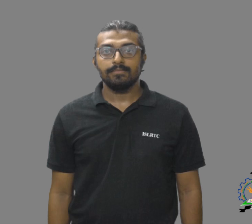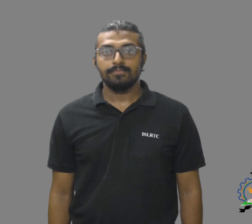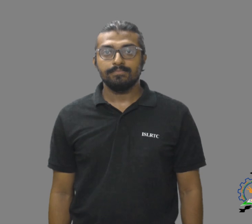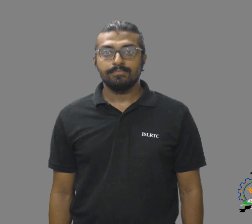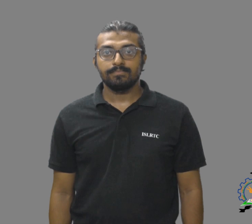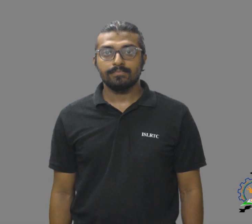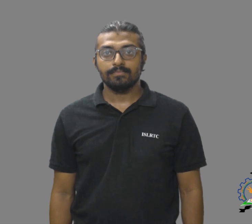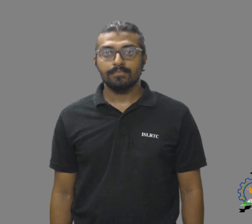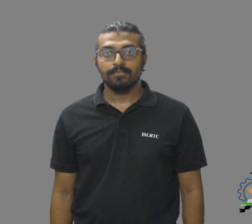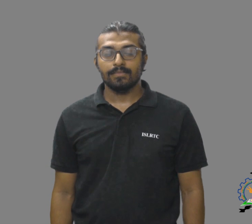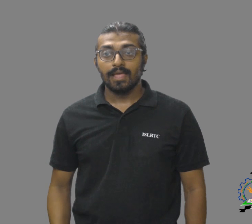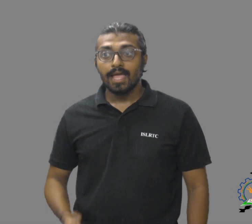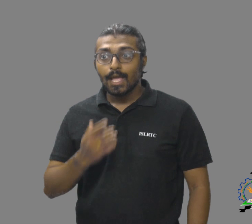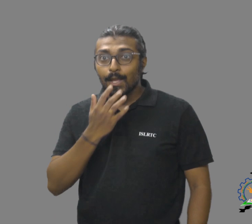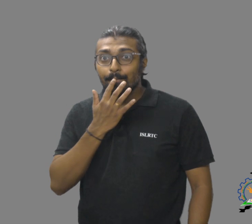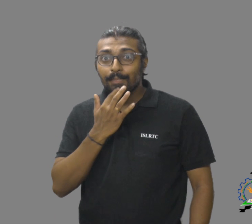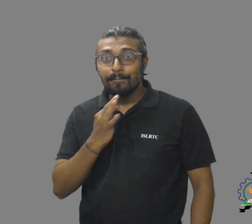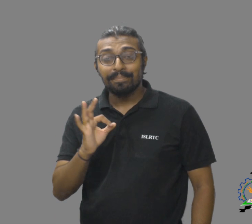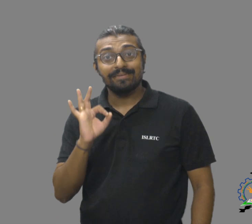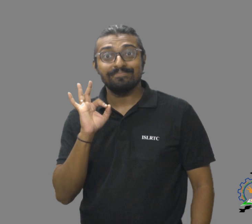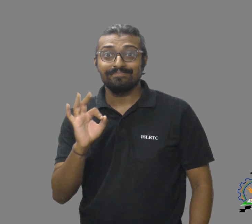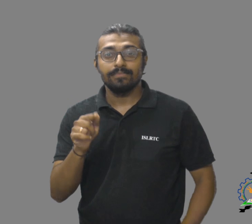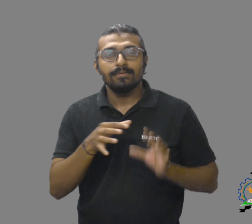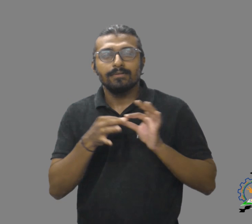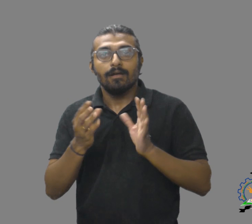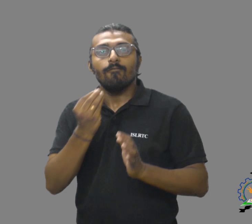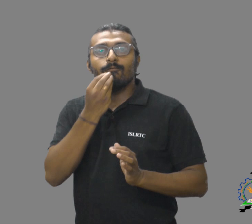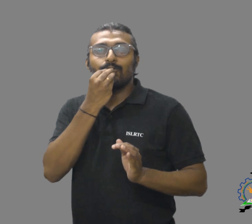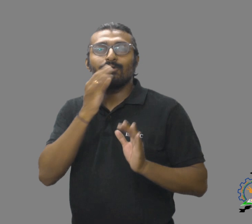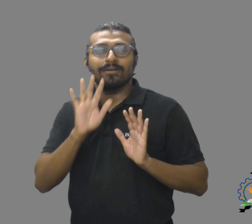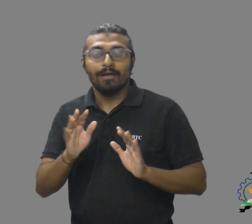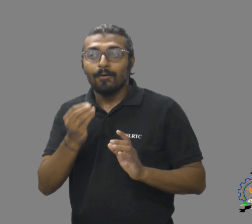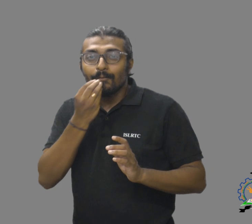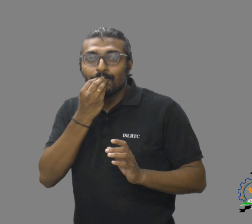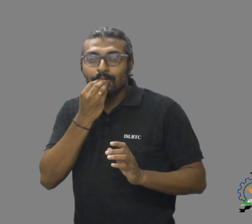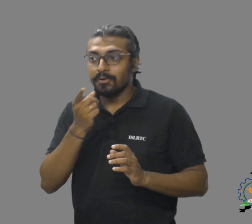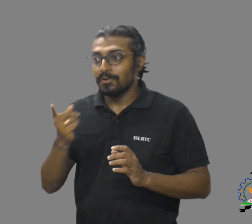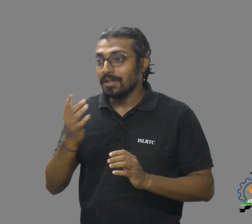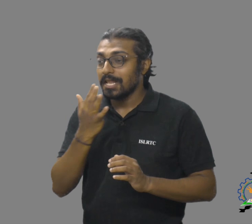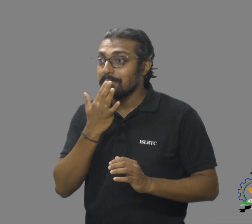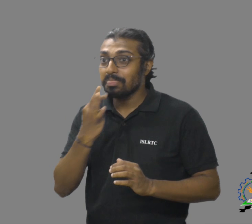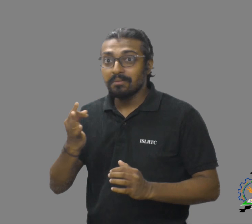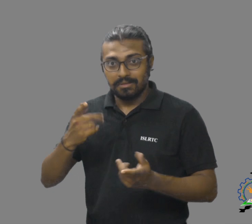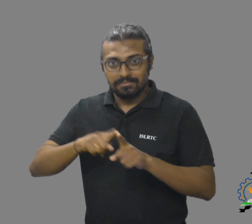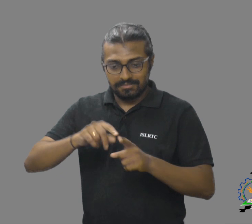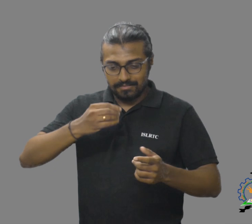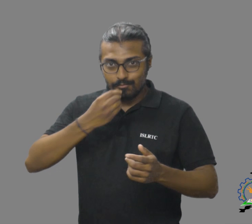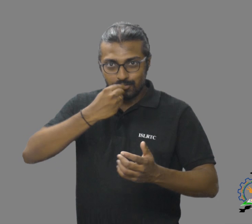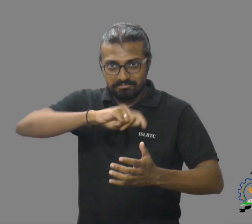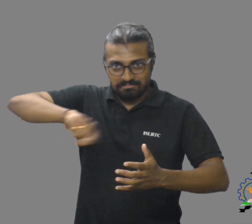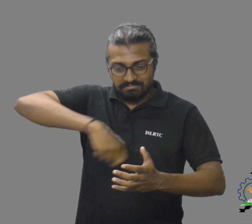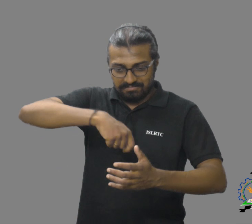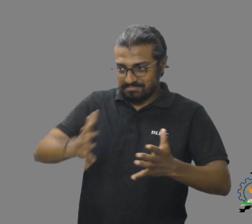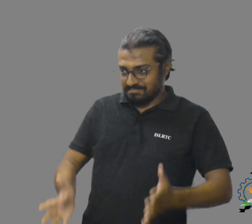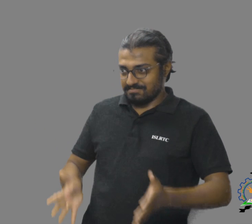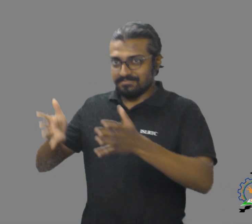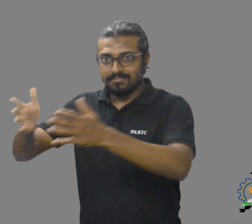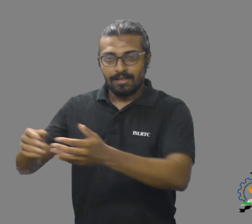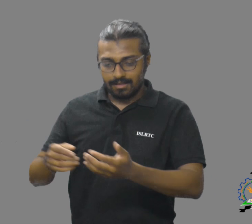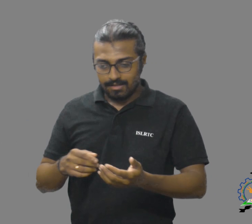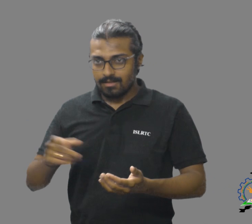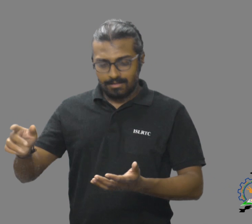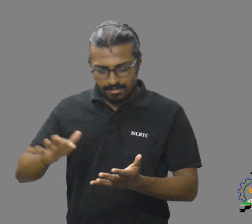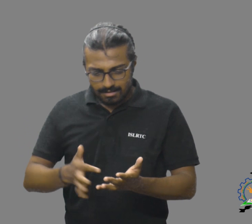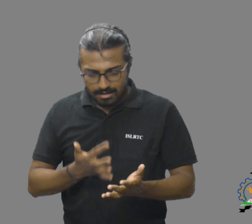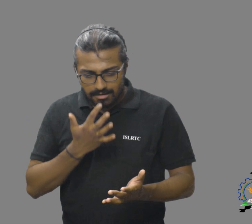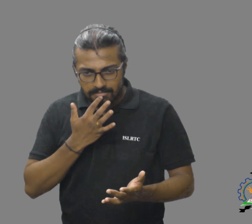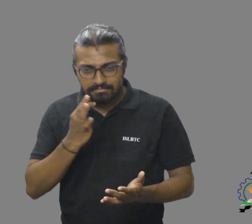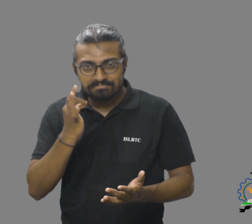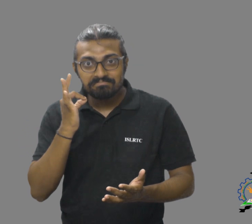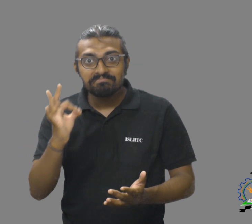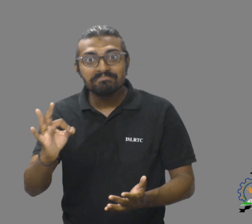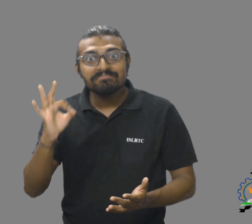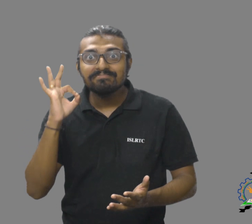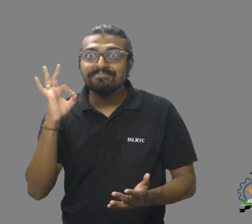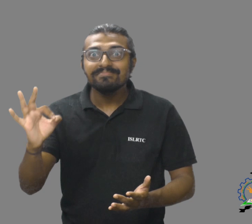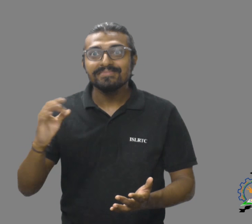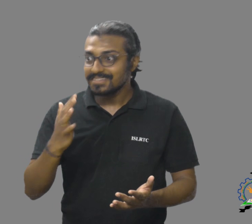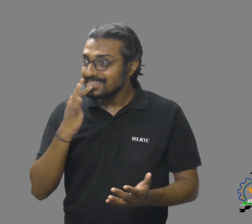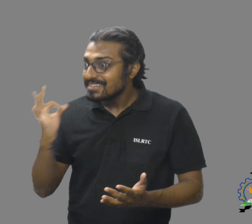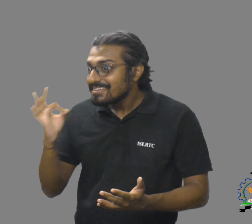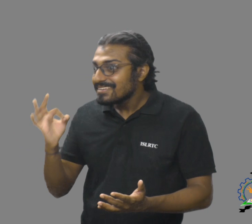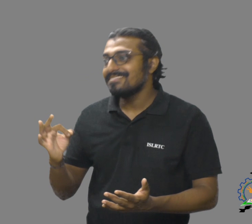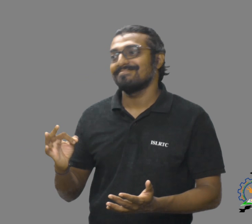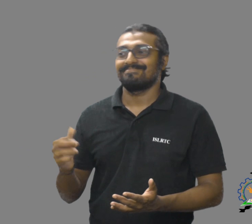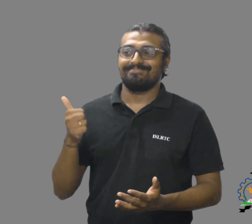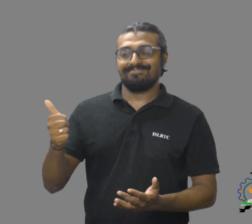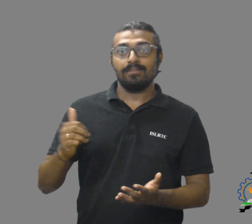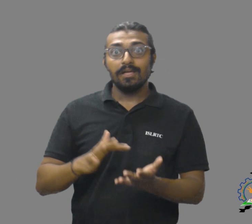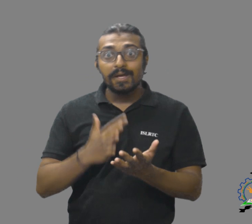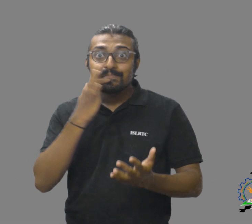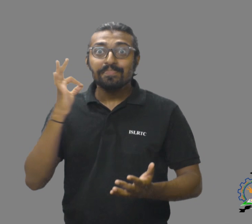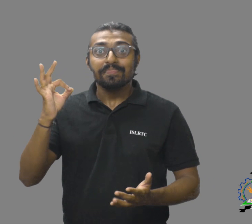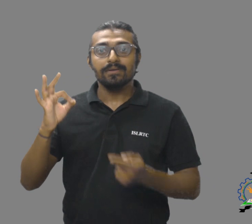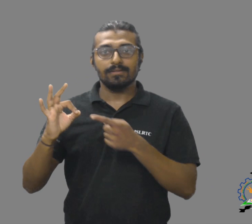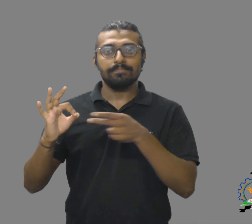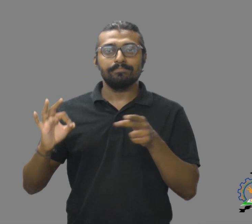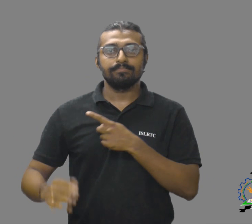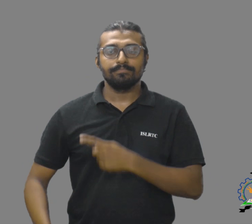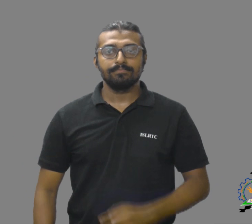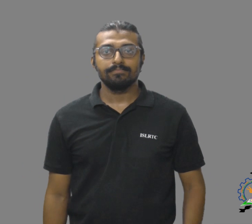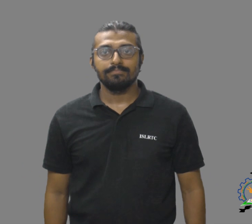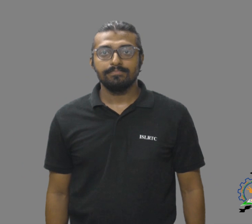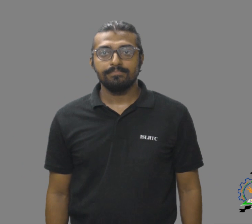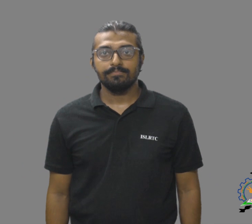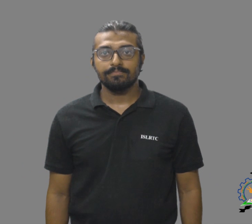Delicious